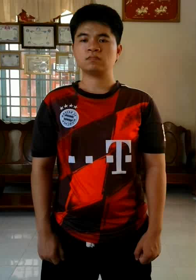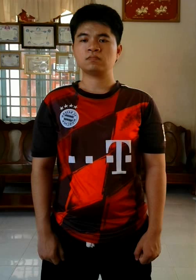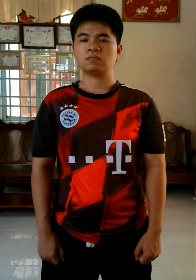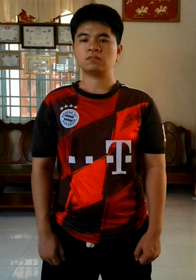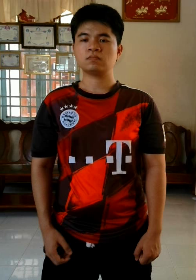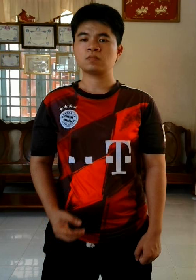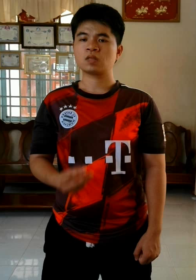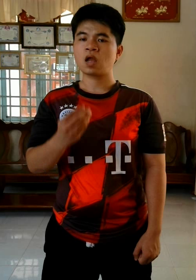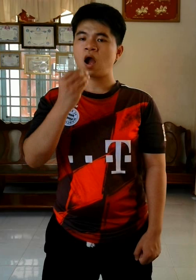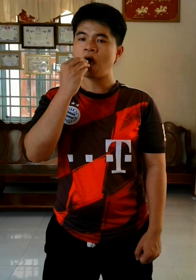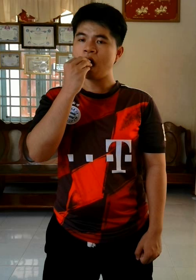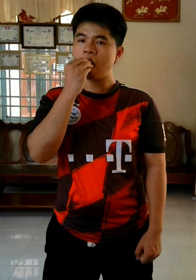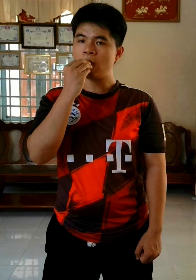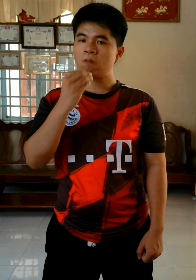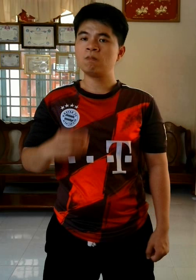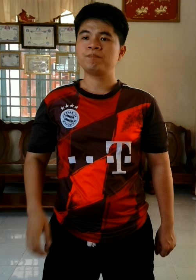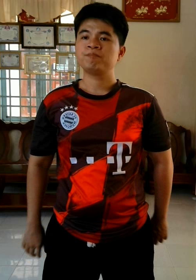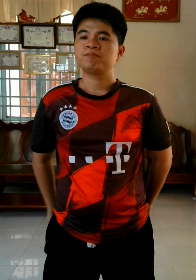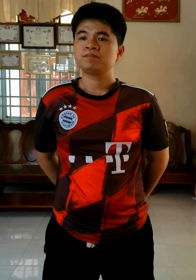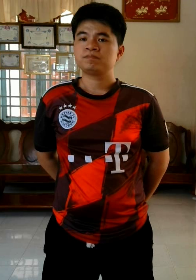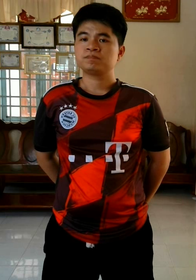an